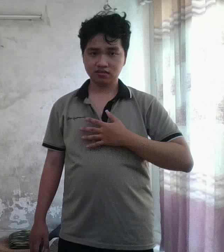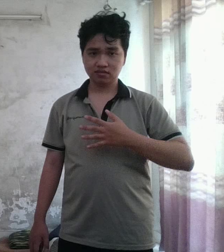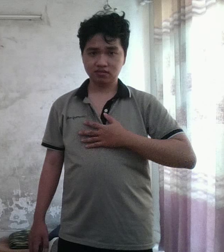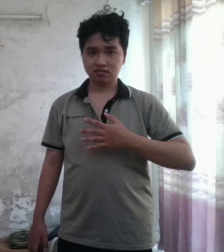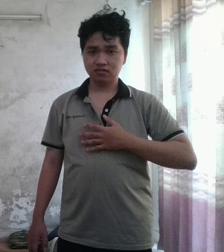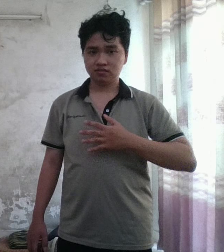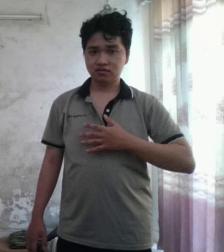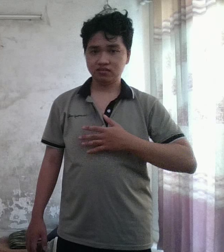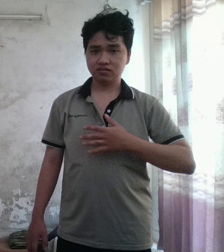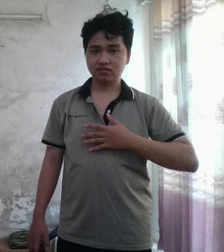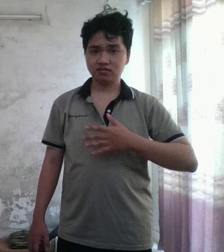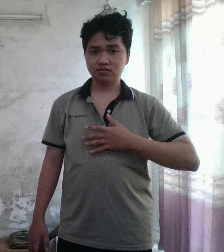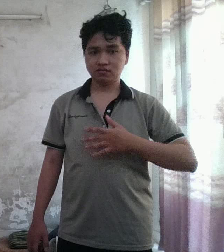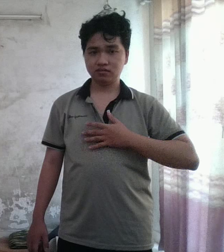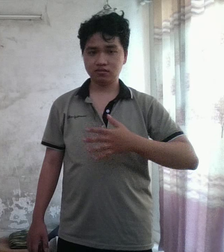khong thich